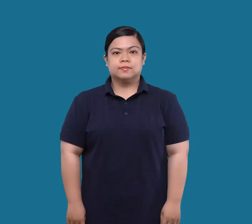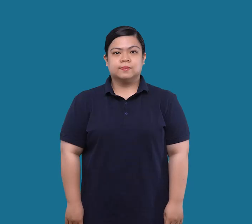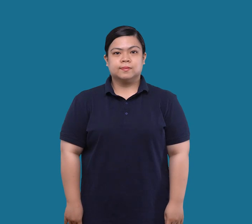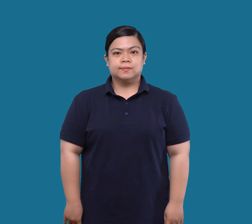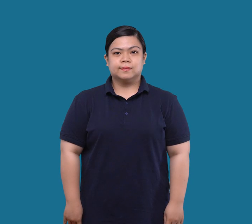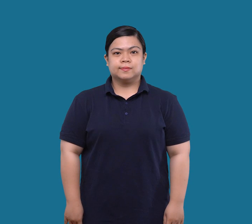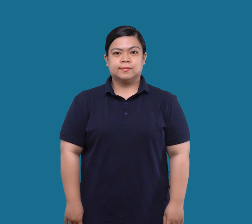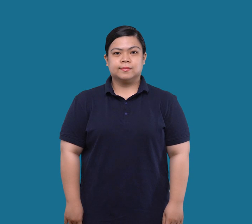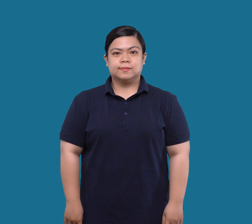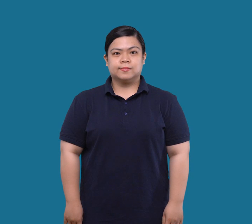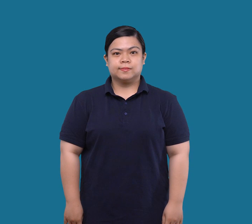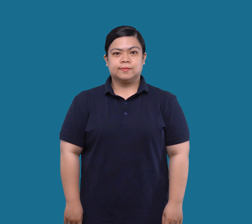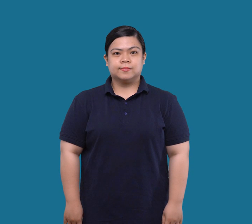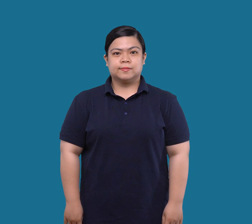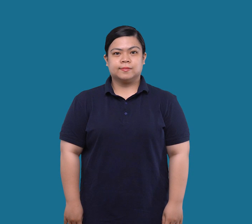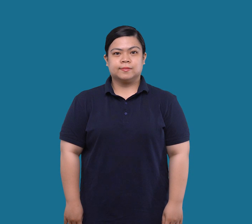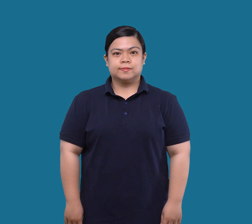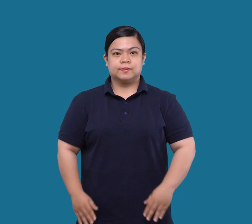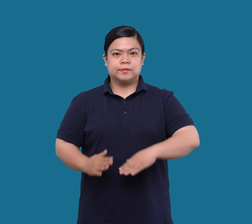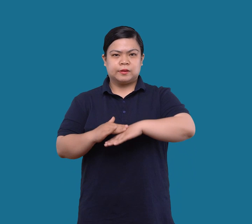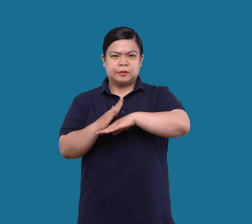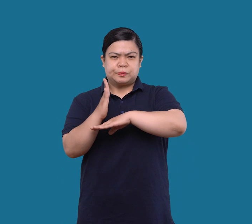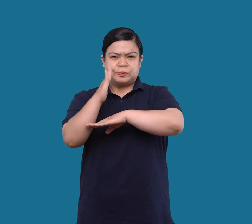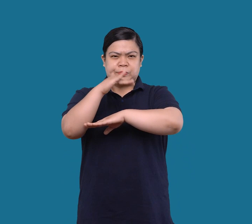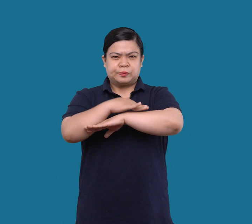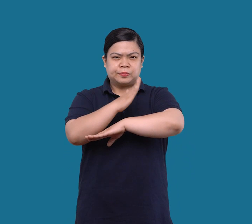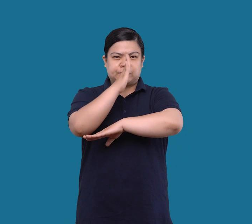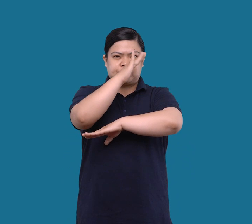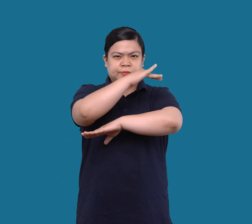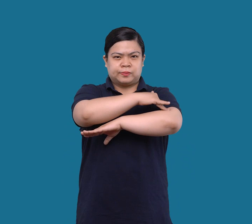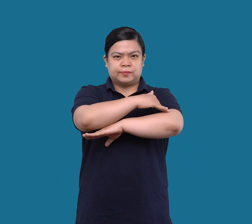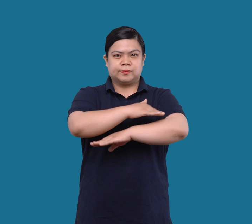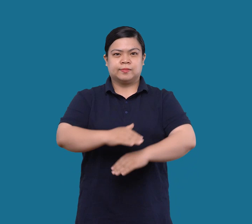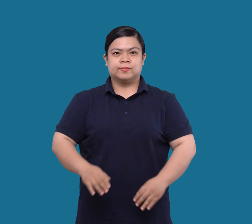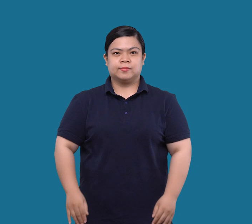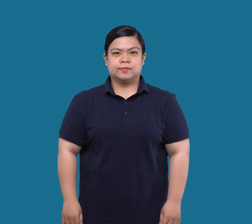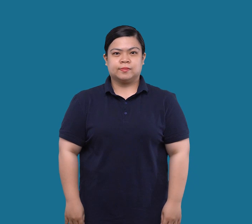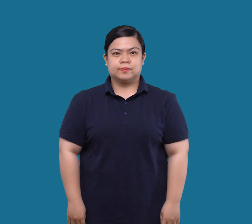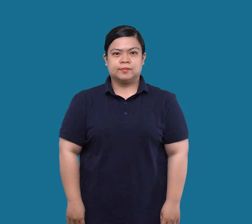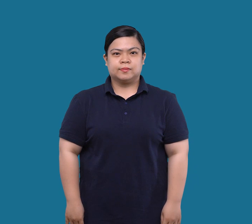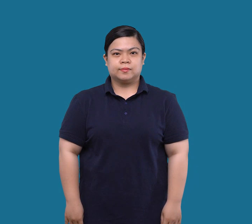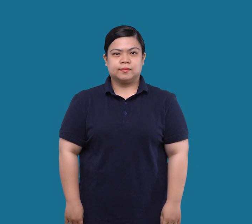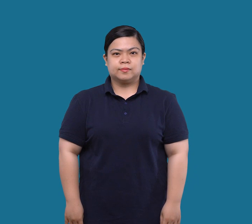sa mạc